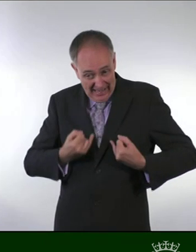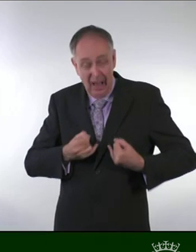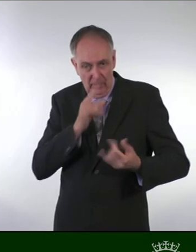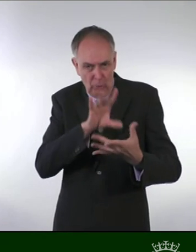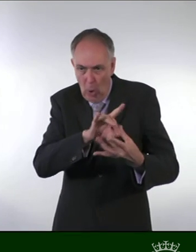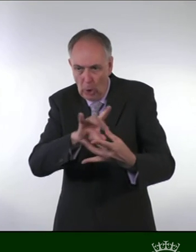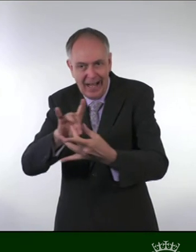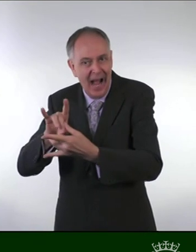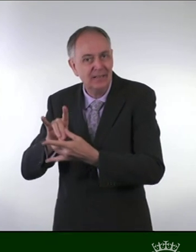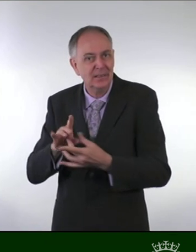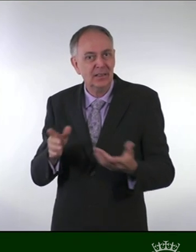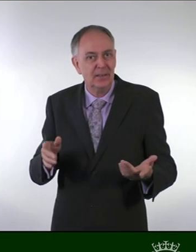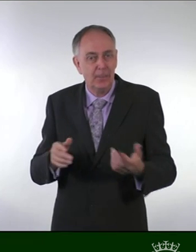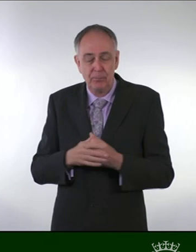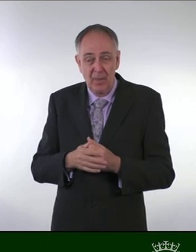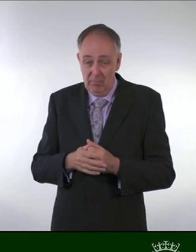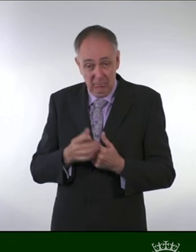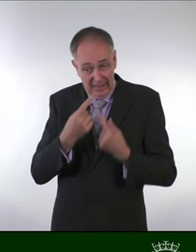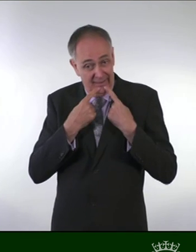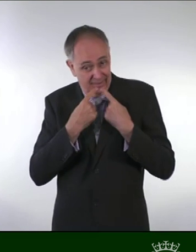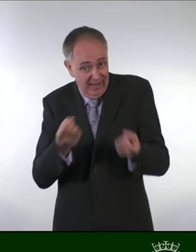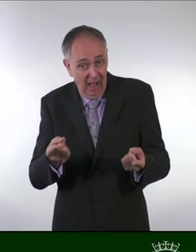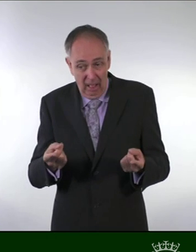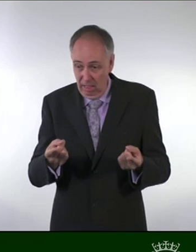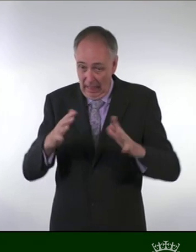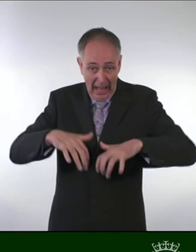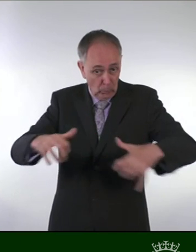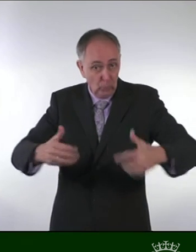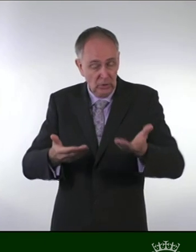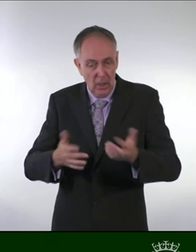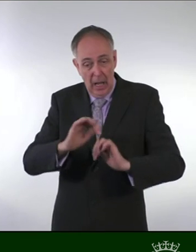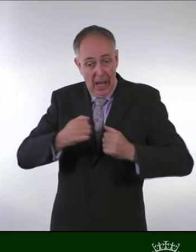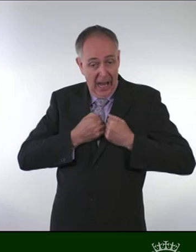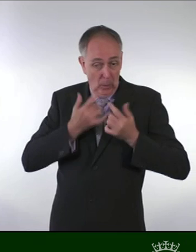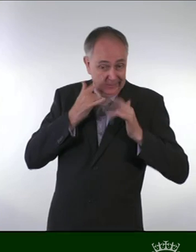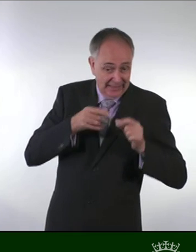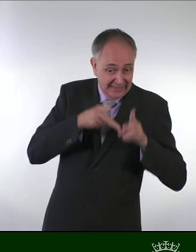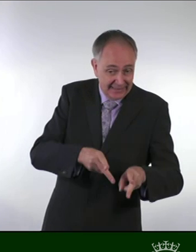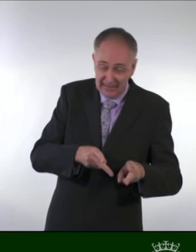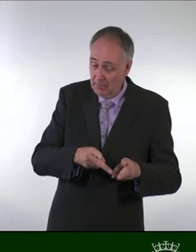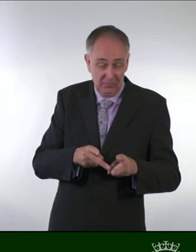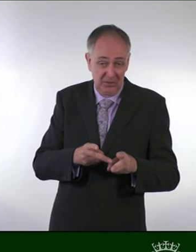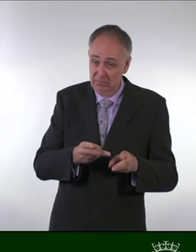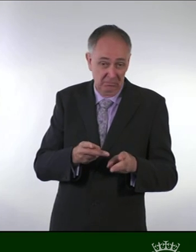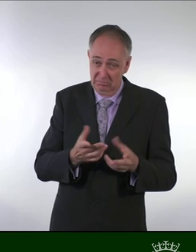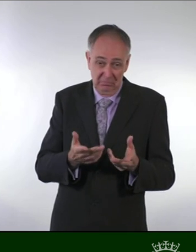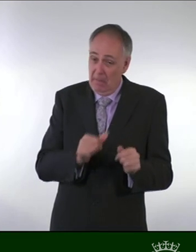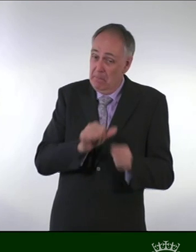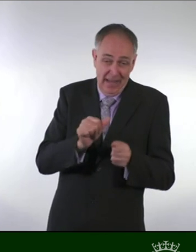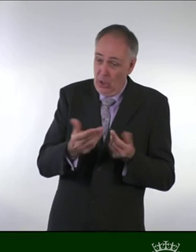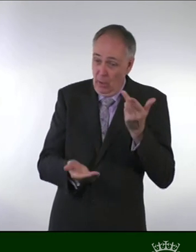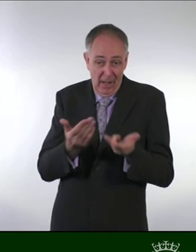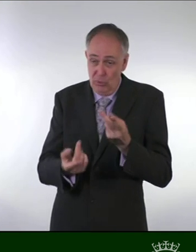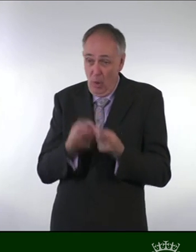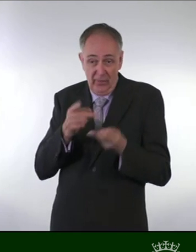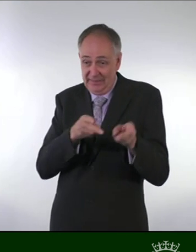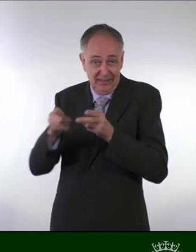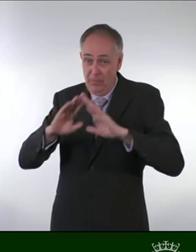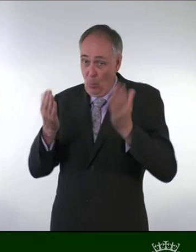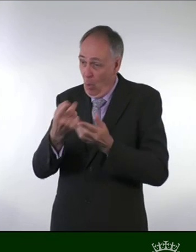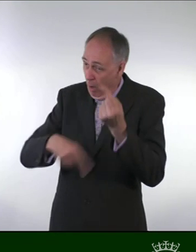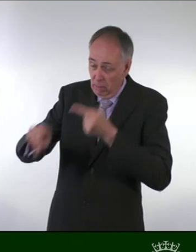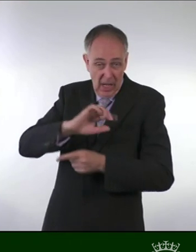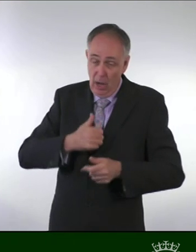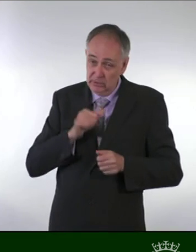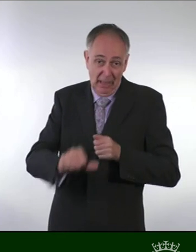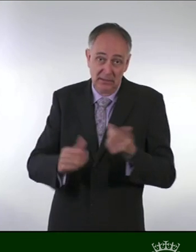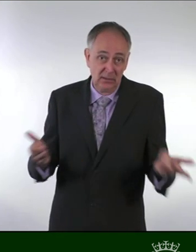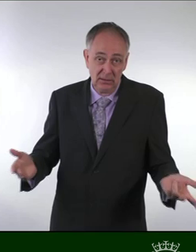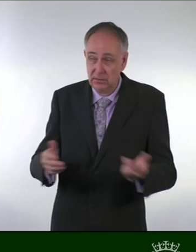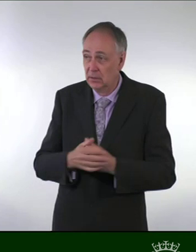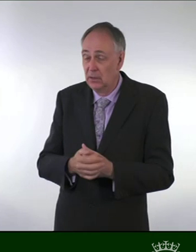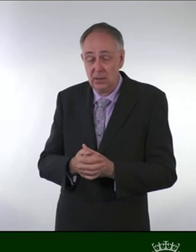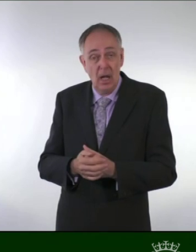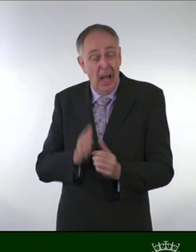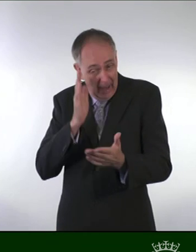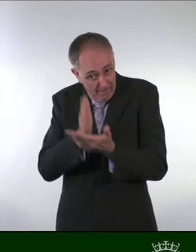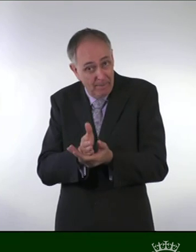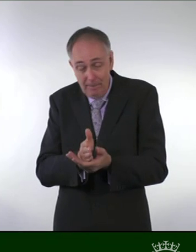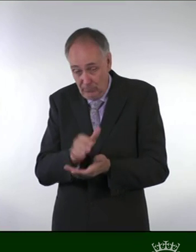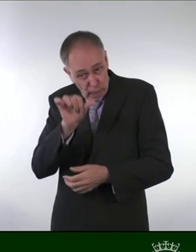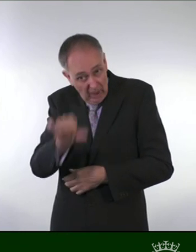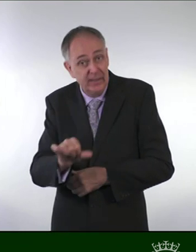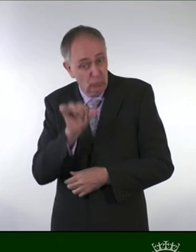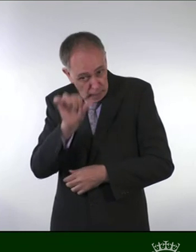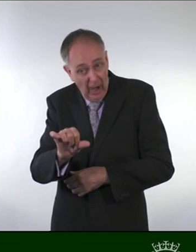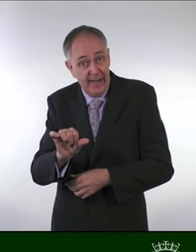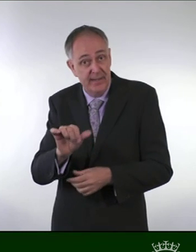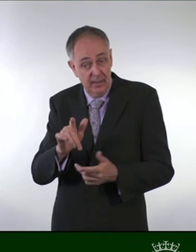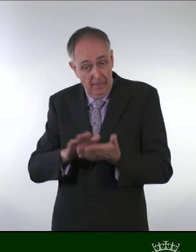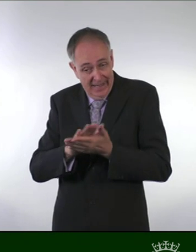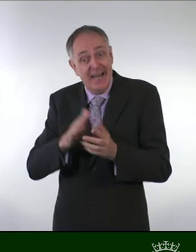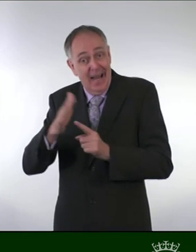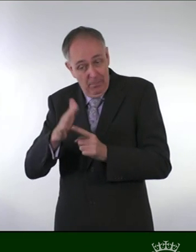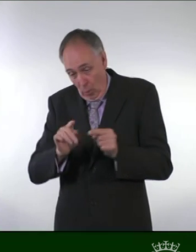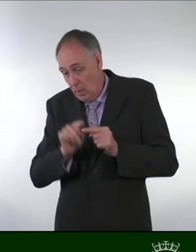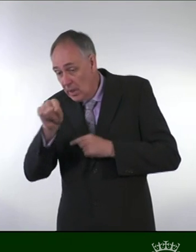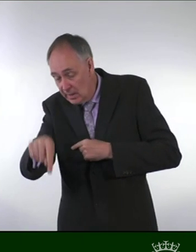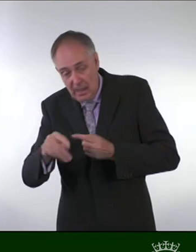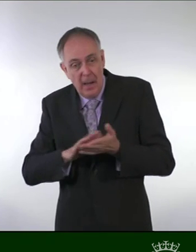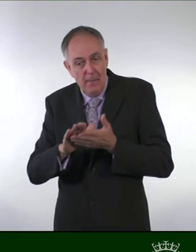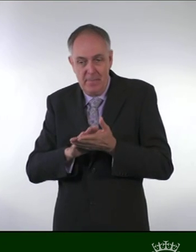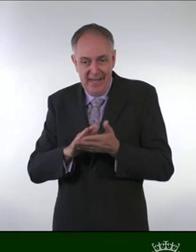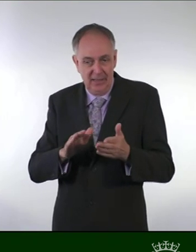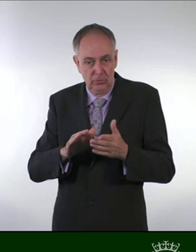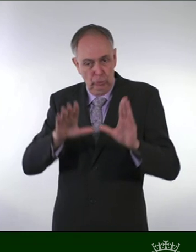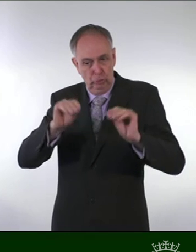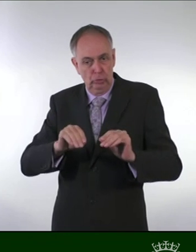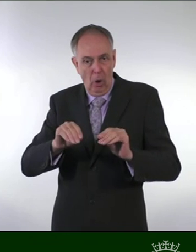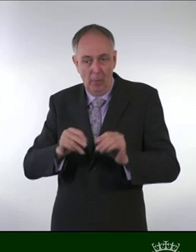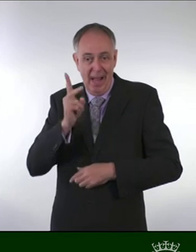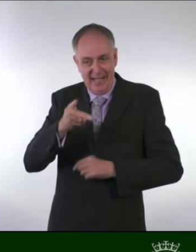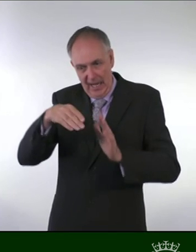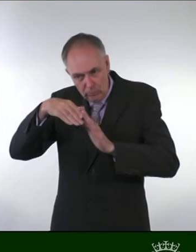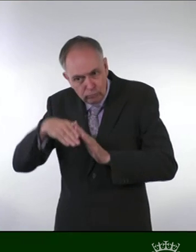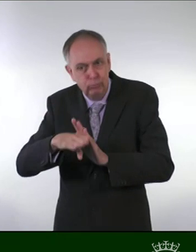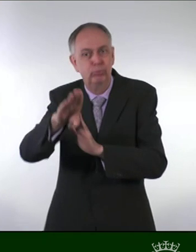I can certainly give the House the assurance that our test and trace system is as good as, or better than, any other system anywhere in the world—and yes, it will play a vital part in ensuring that we do not have a second spike this winter.